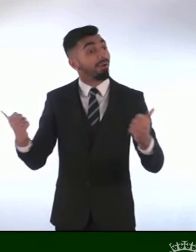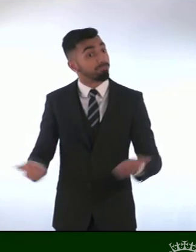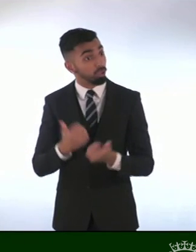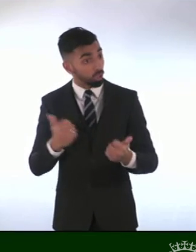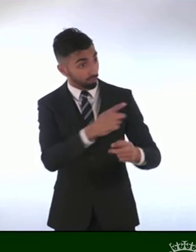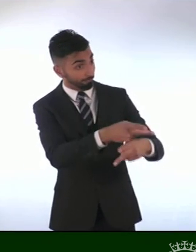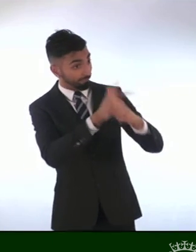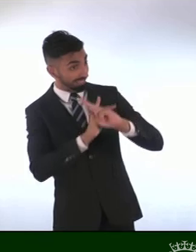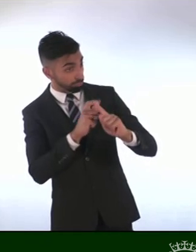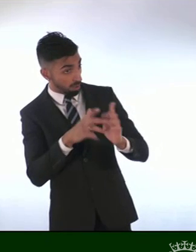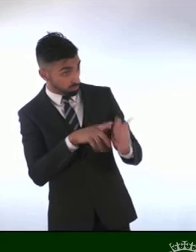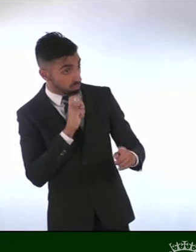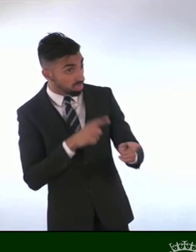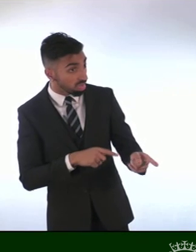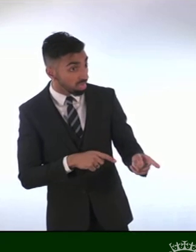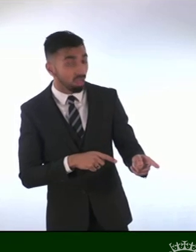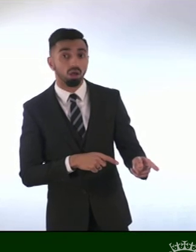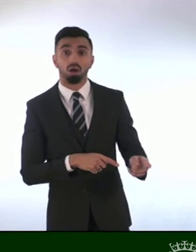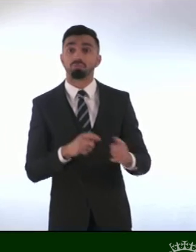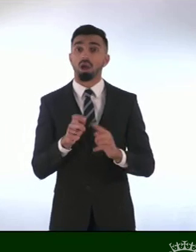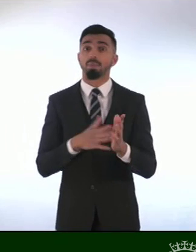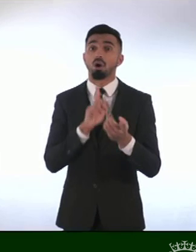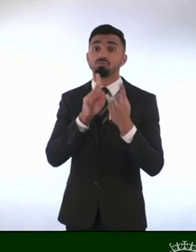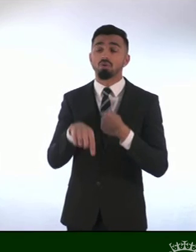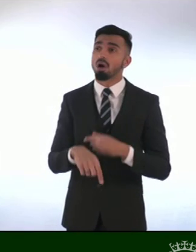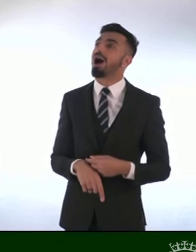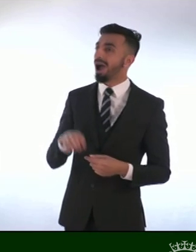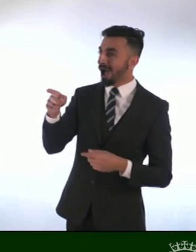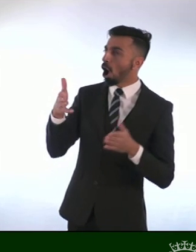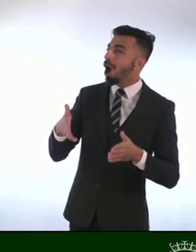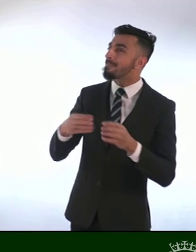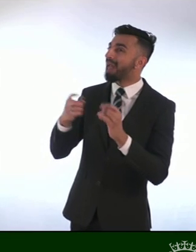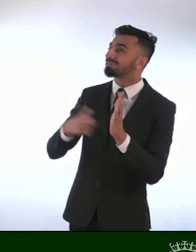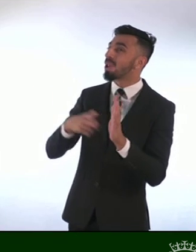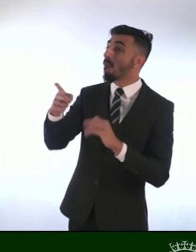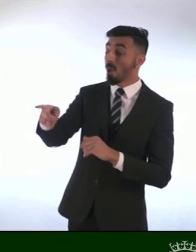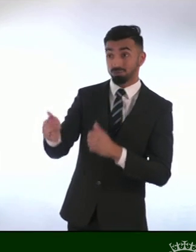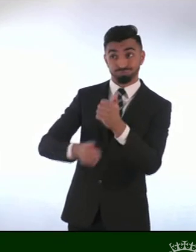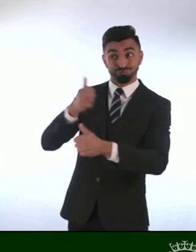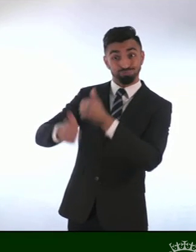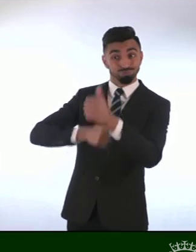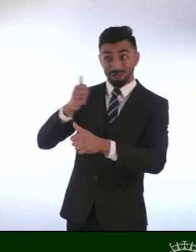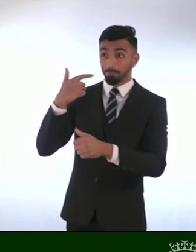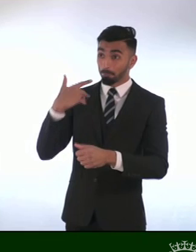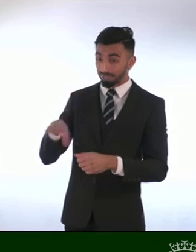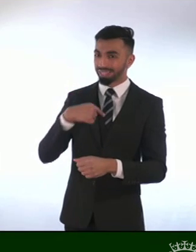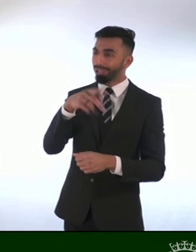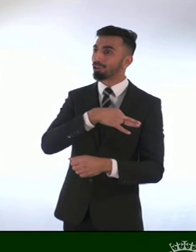I congratulate my honourable Friend on what he is doing for Bassetlaw Hospital. I remember going to talk to the wonderful doctors and staff at Bassetlaw.